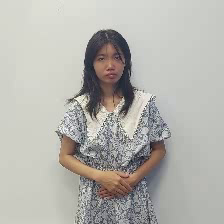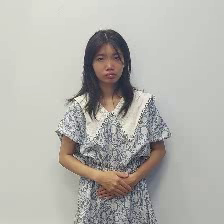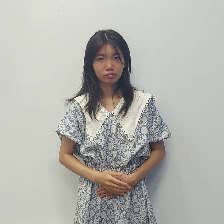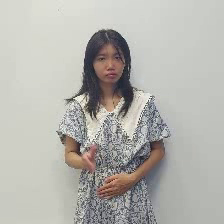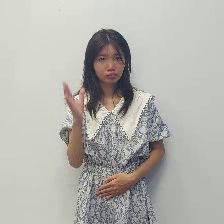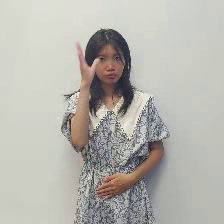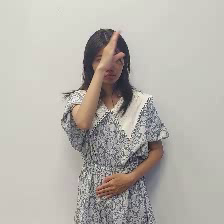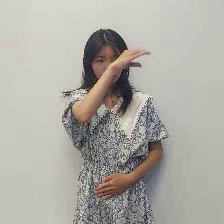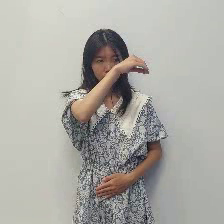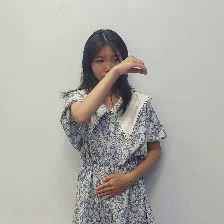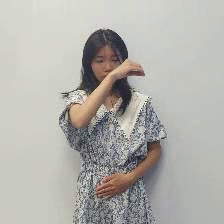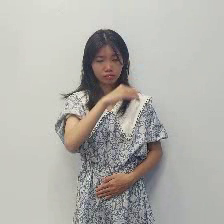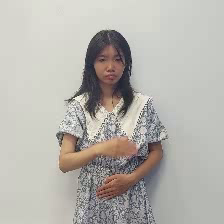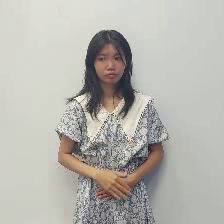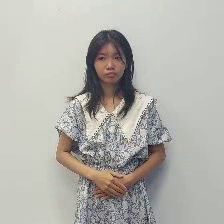Tối